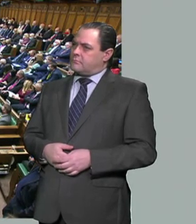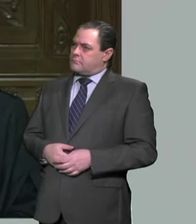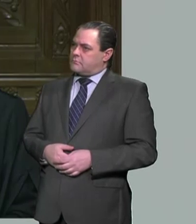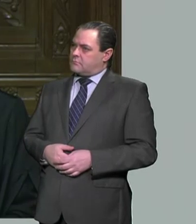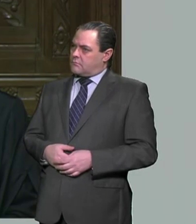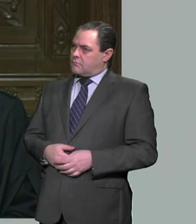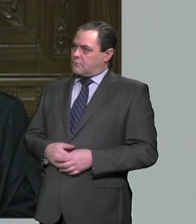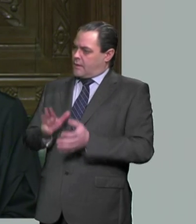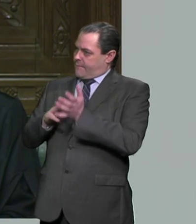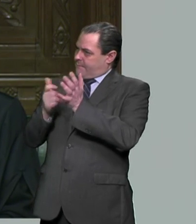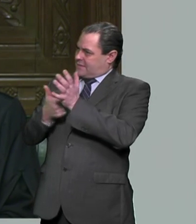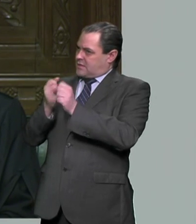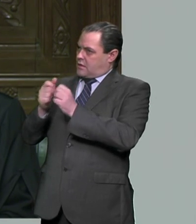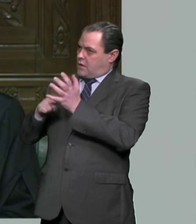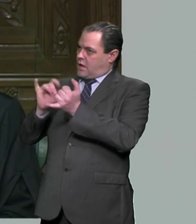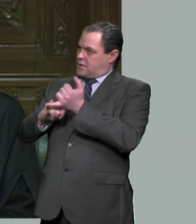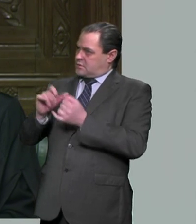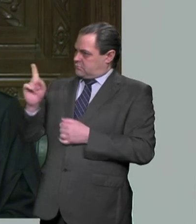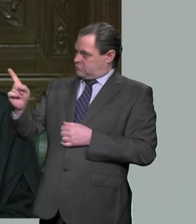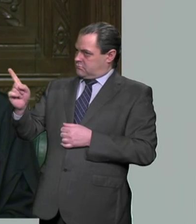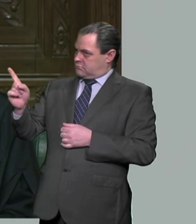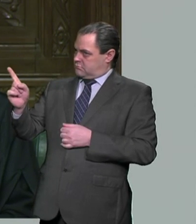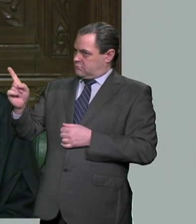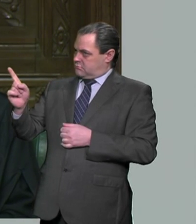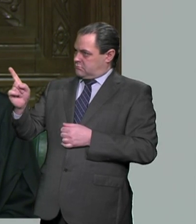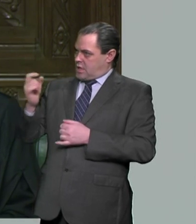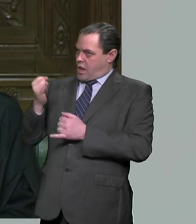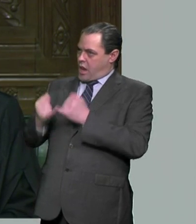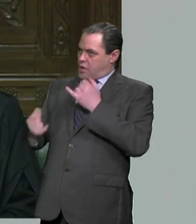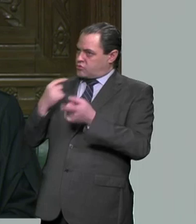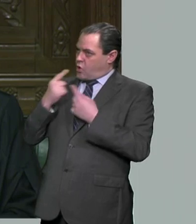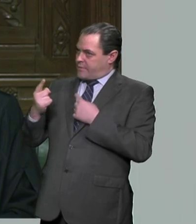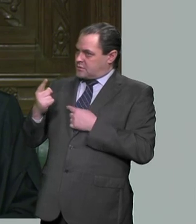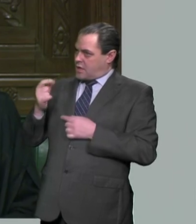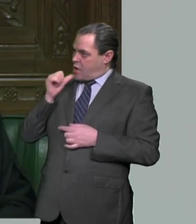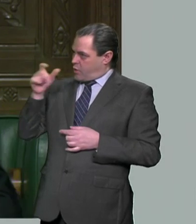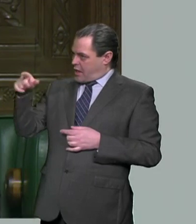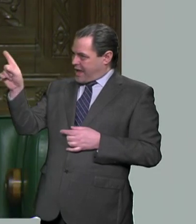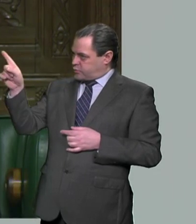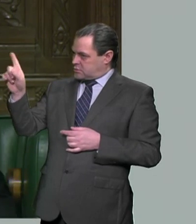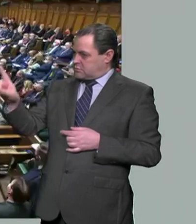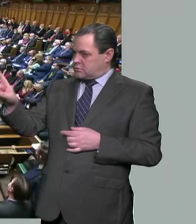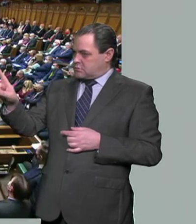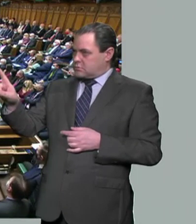Mr Gullis, I think you have been trolled for long enough and you do not want to be trolled any more.